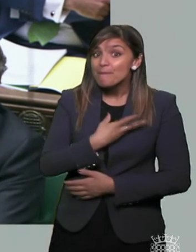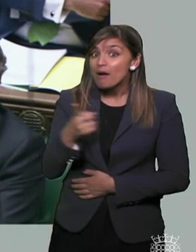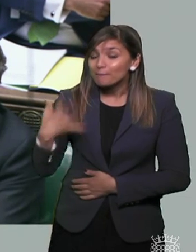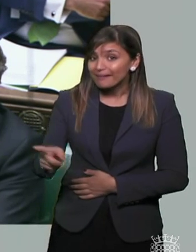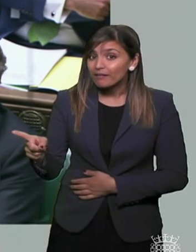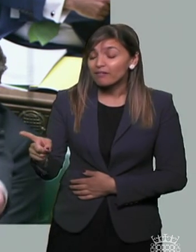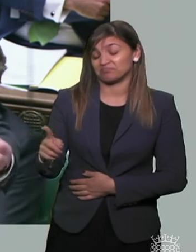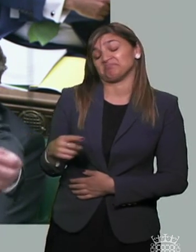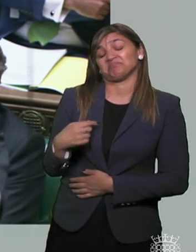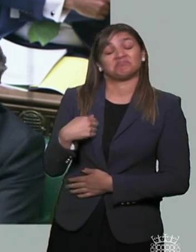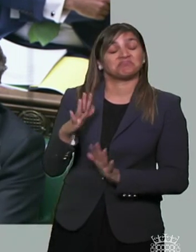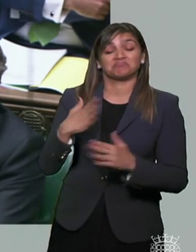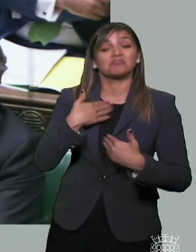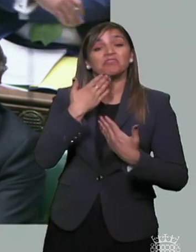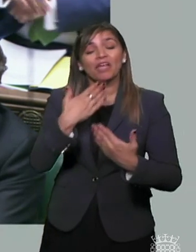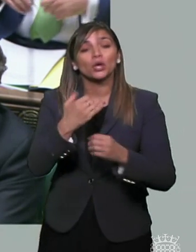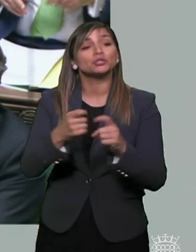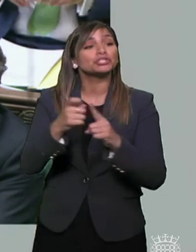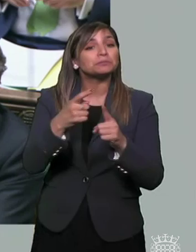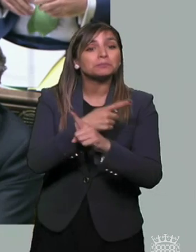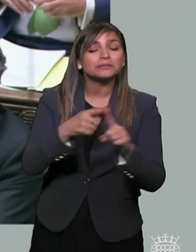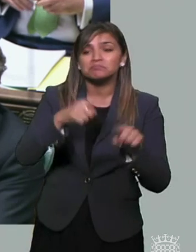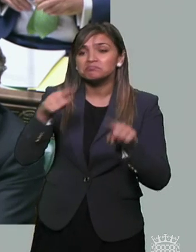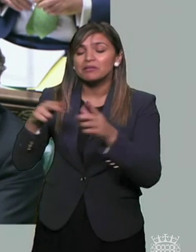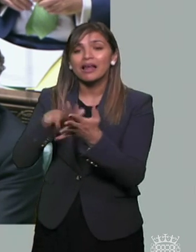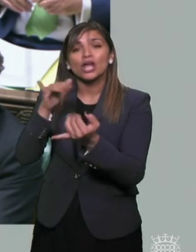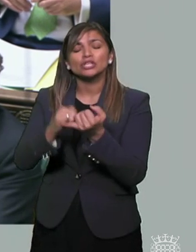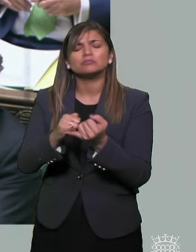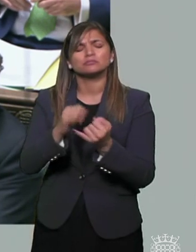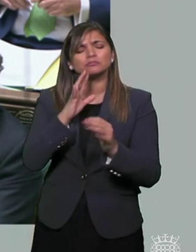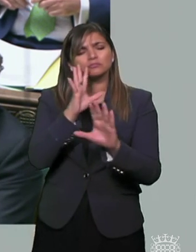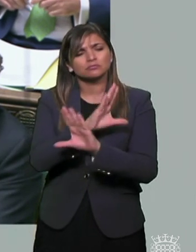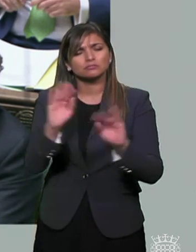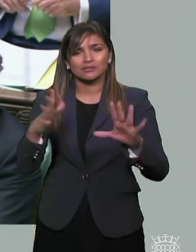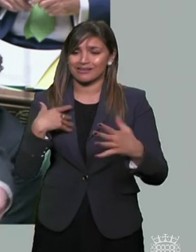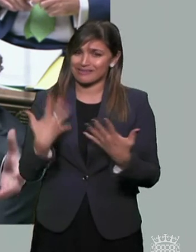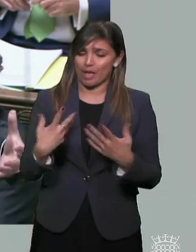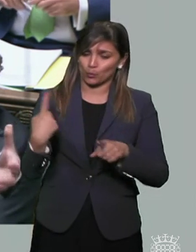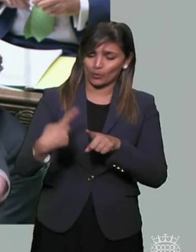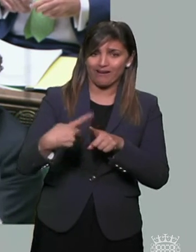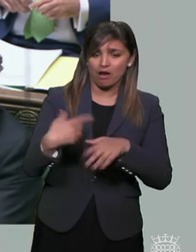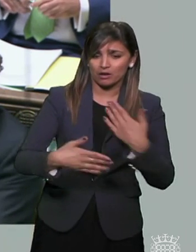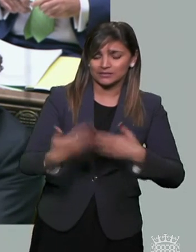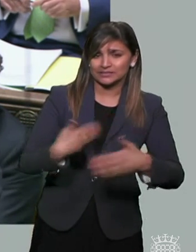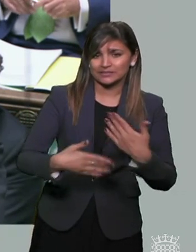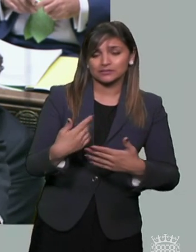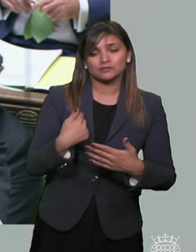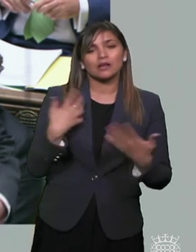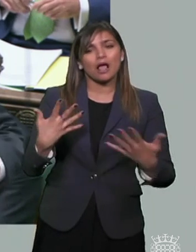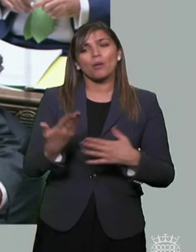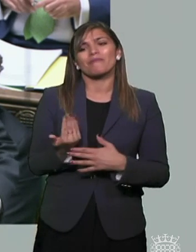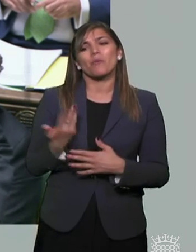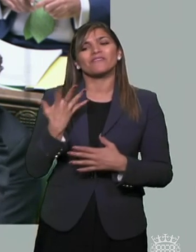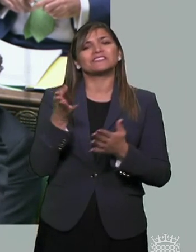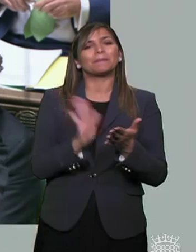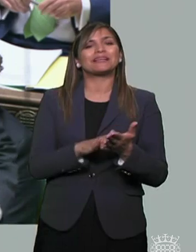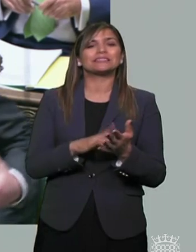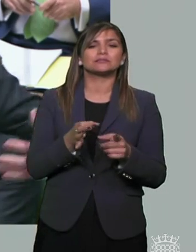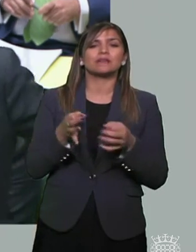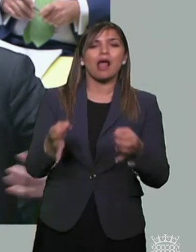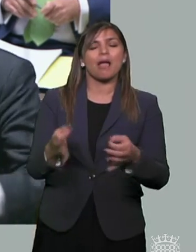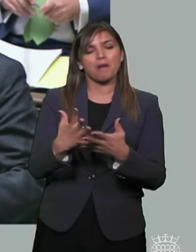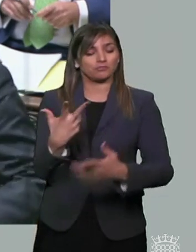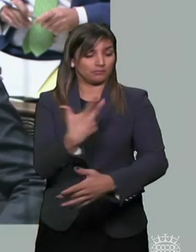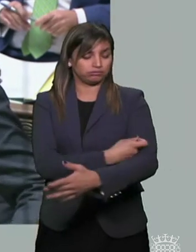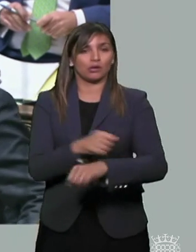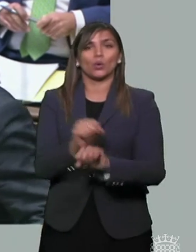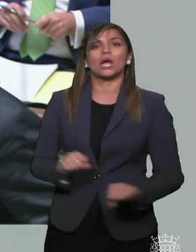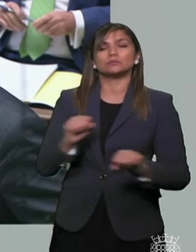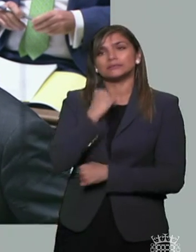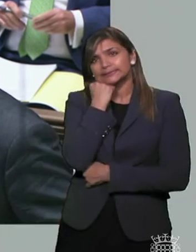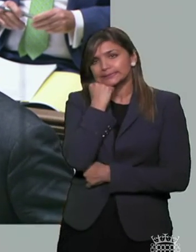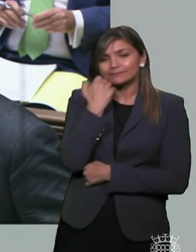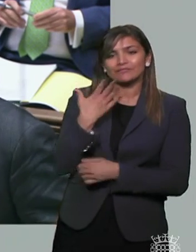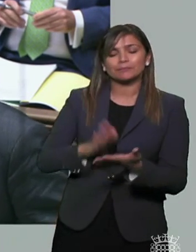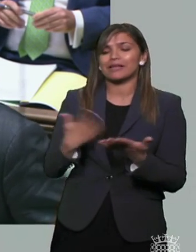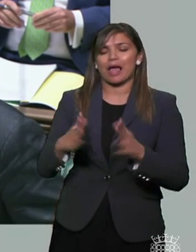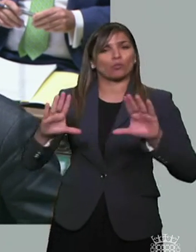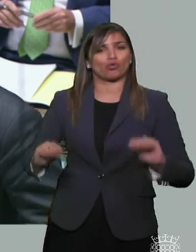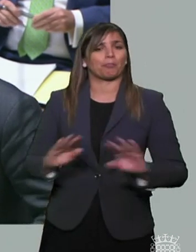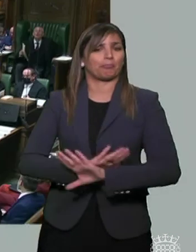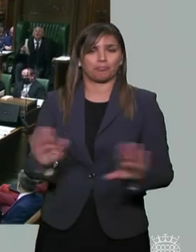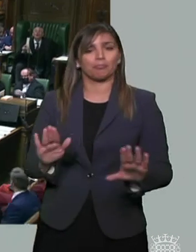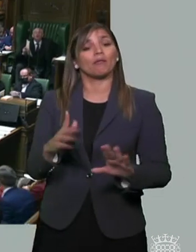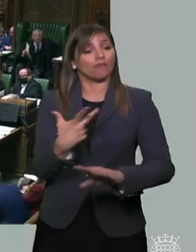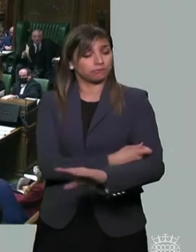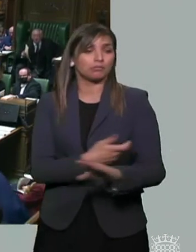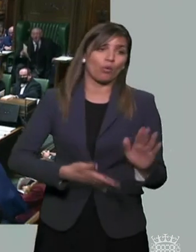I can tell the House that we are now speeding things up by allowing people to avoid the 15-minute delay after they have been vaccinated, which I hope will encourage even more people to come forward.